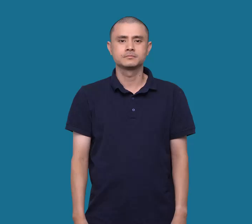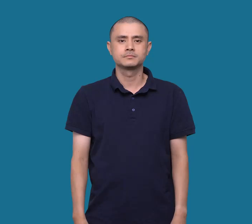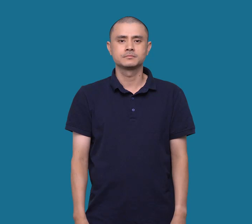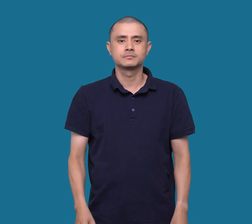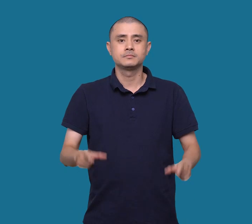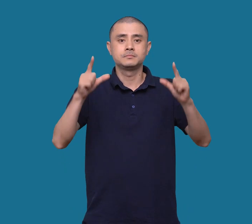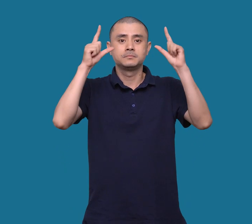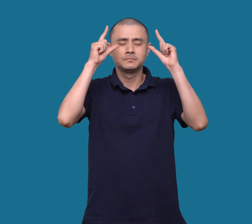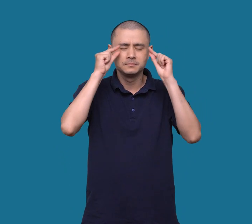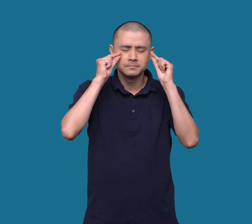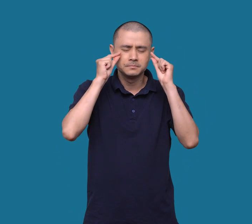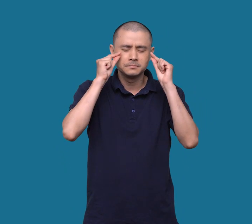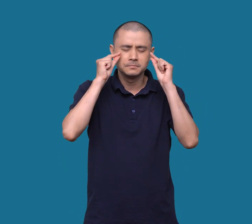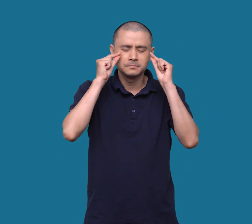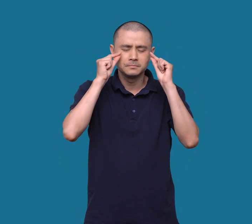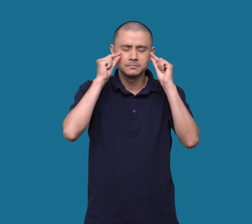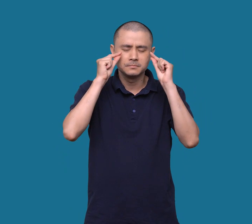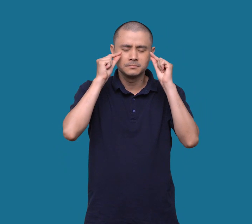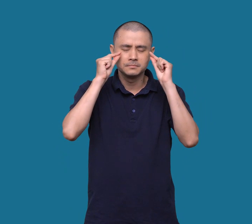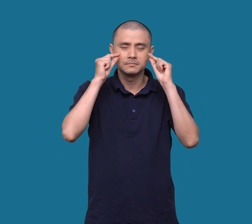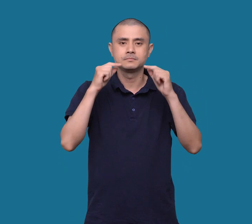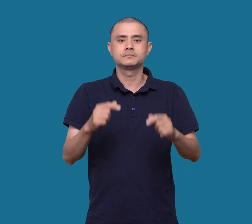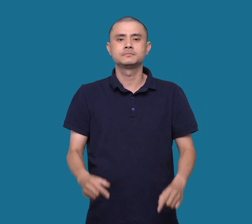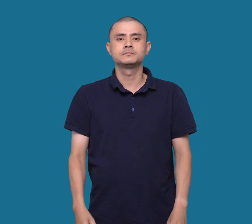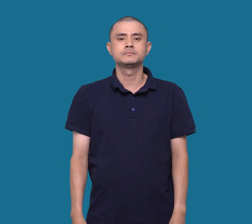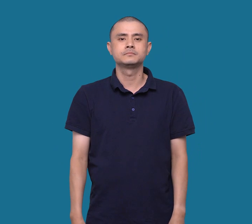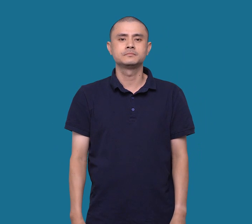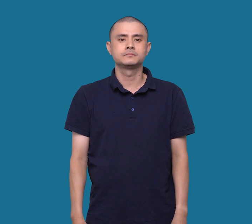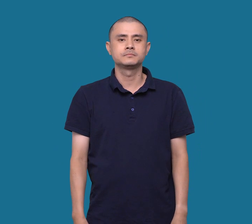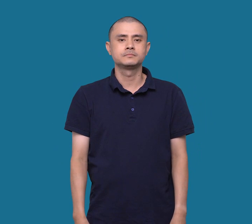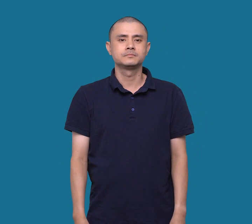nhắm mắt